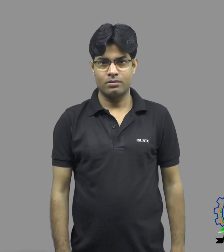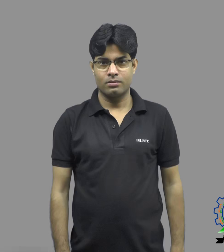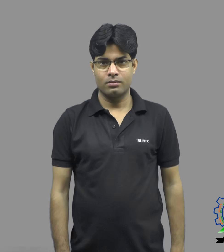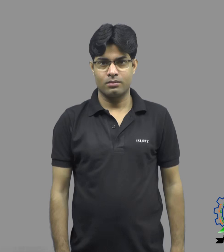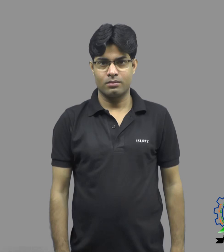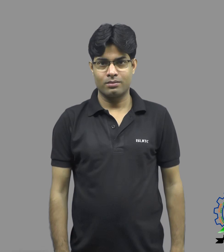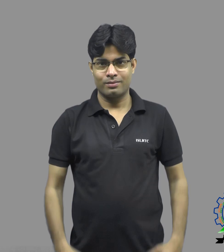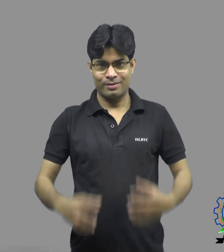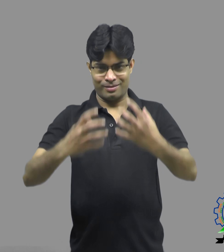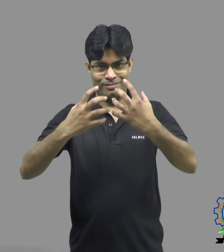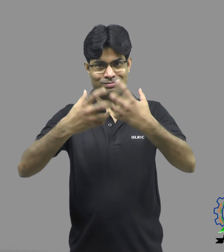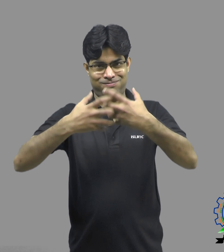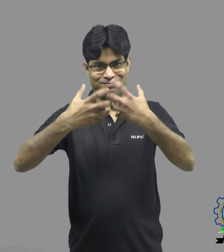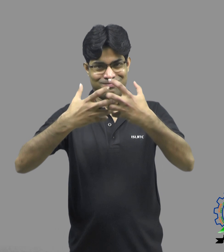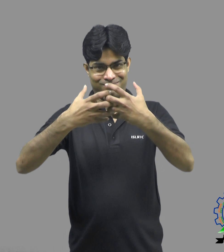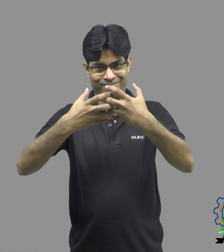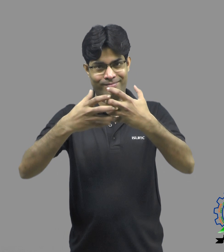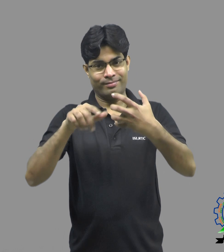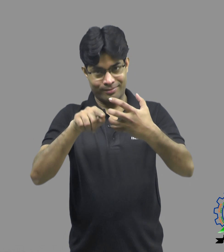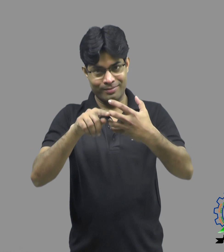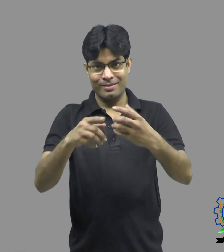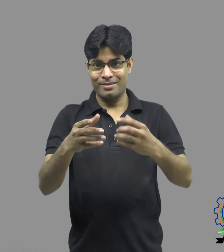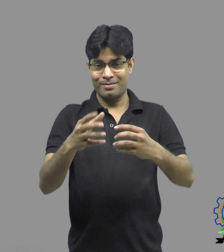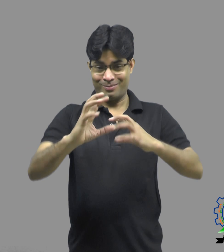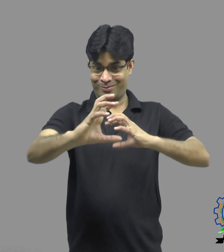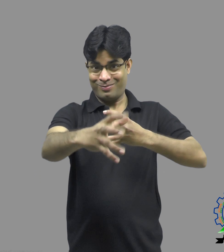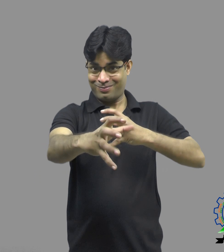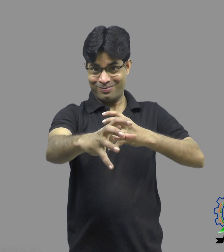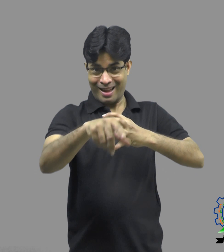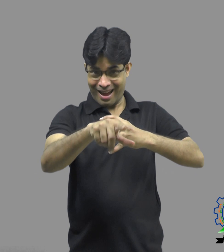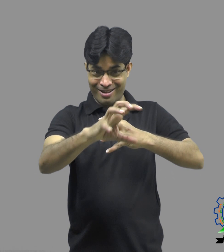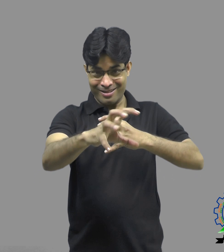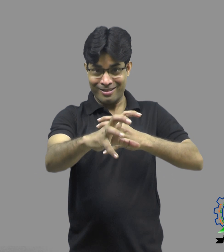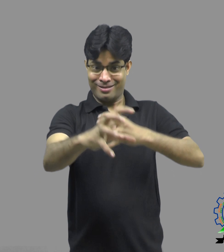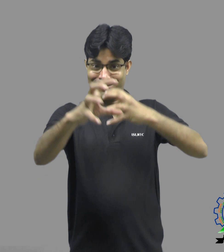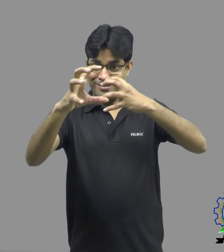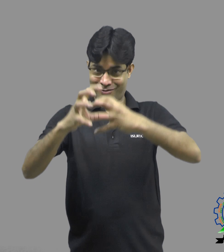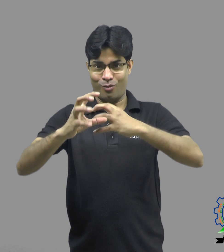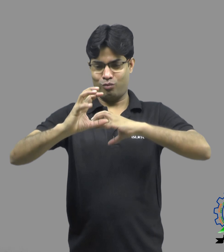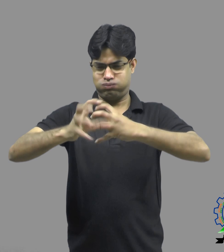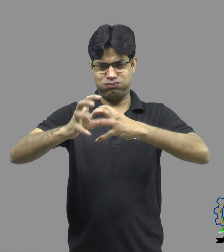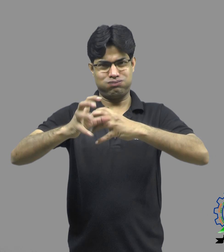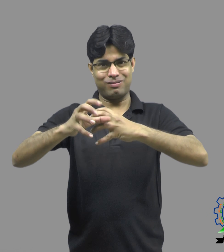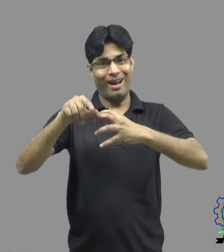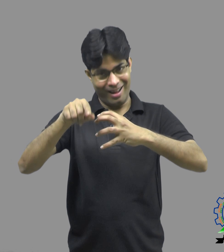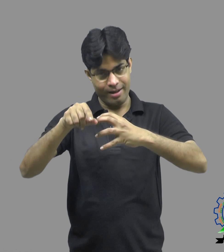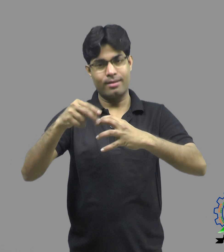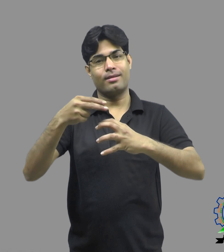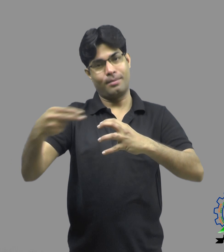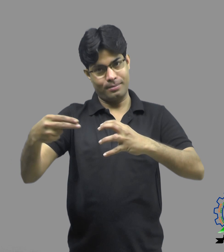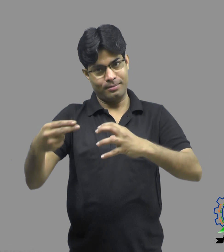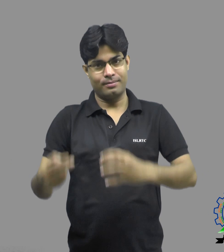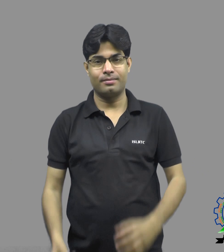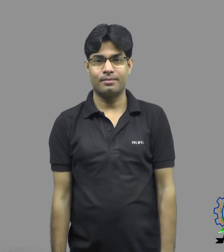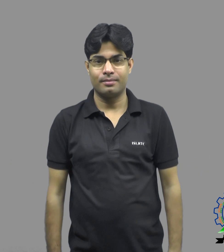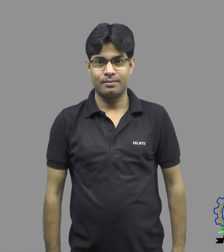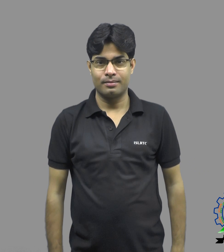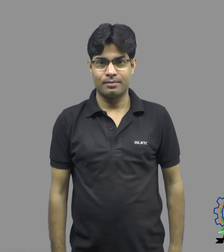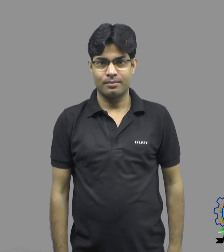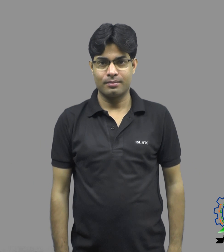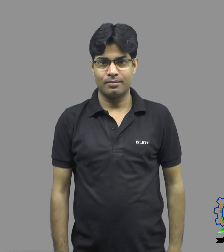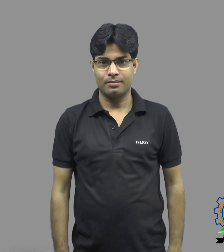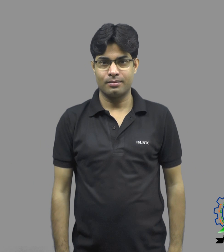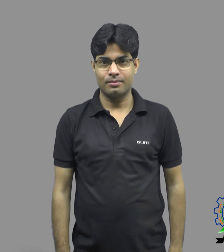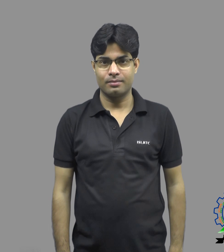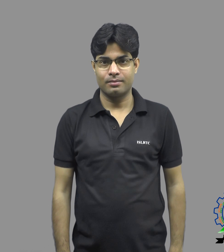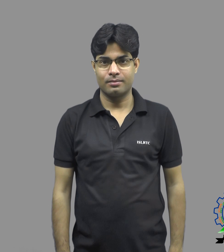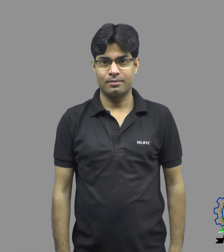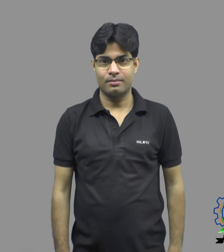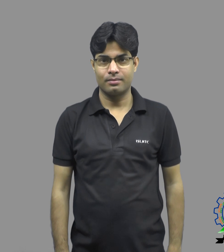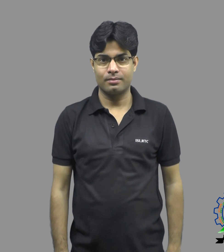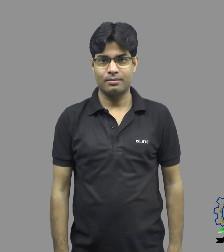Gears